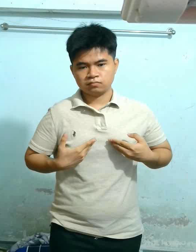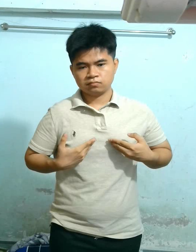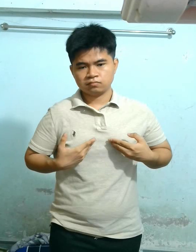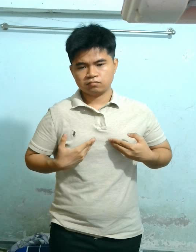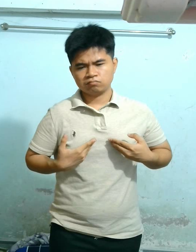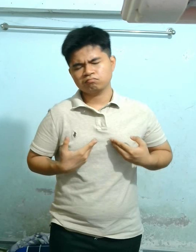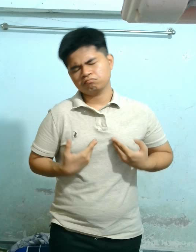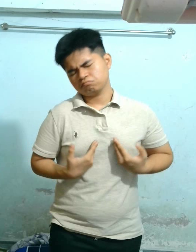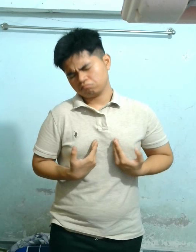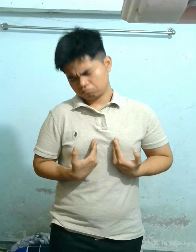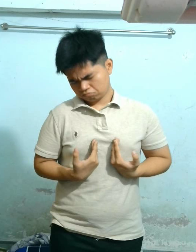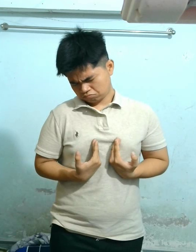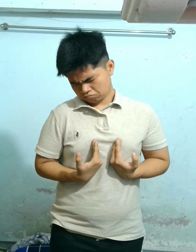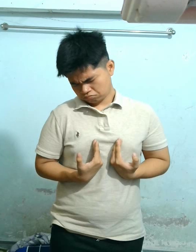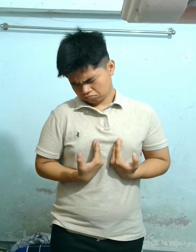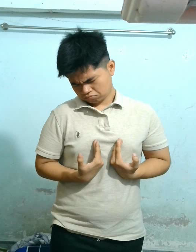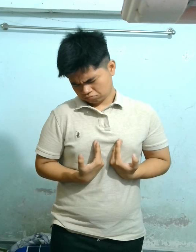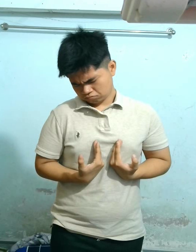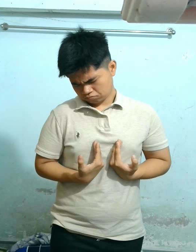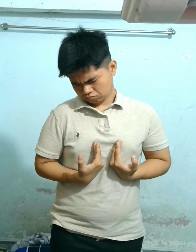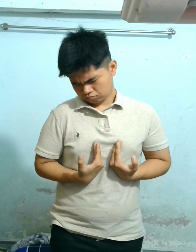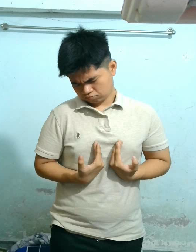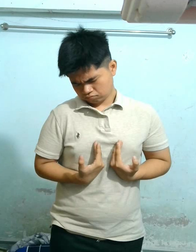met moi